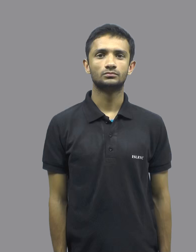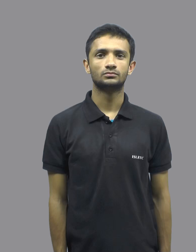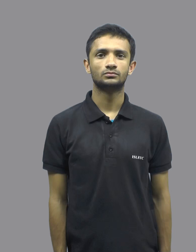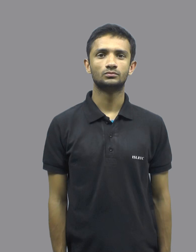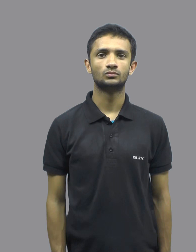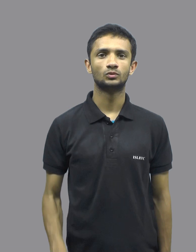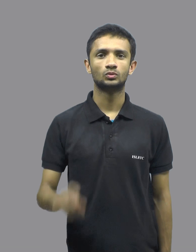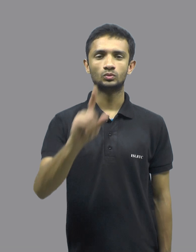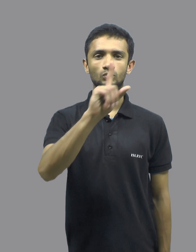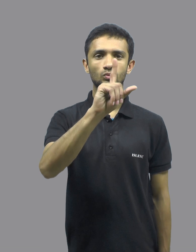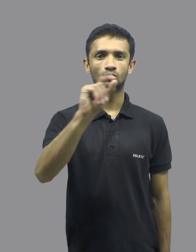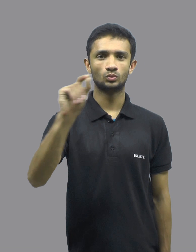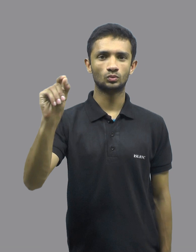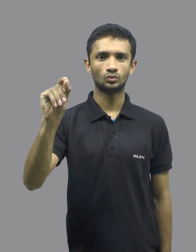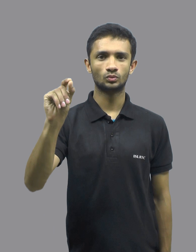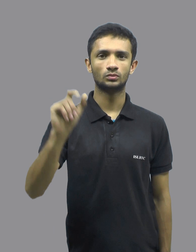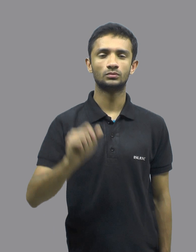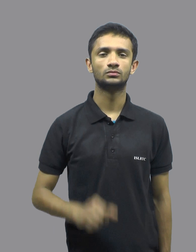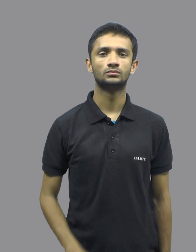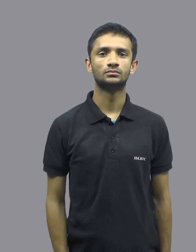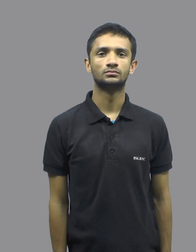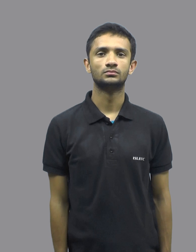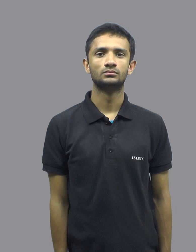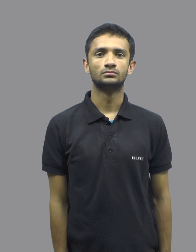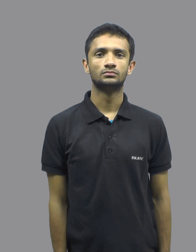100 Hundred